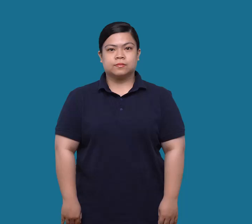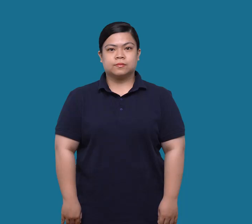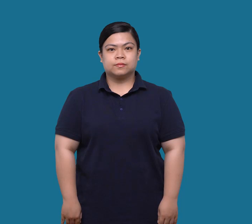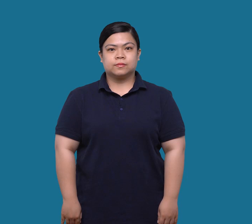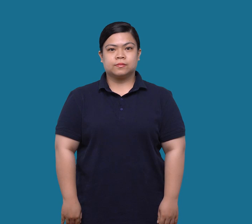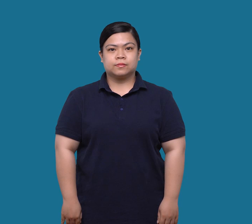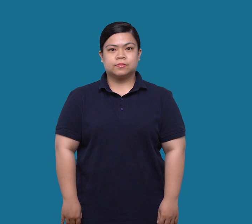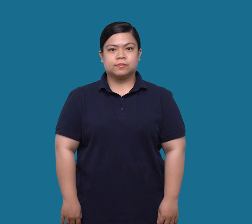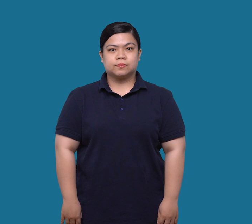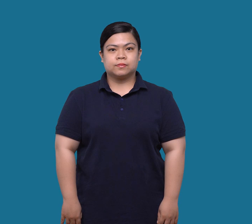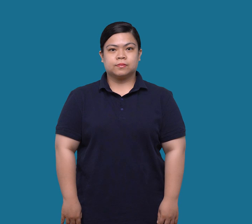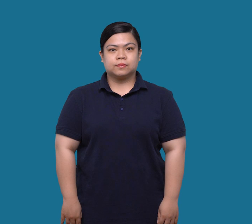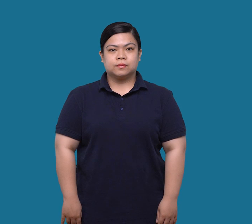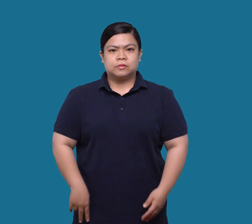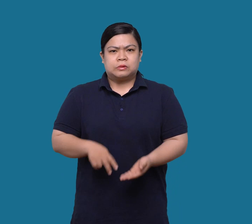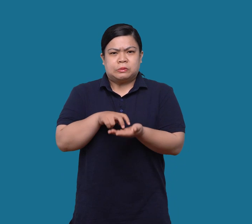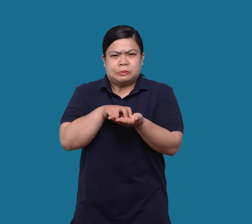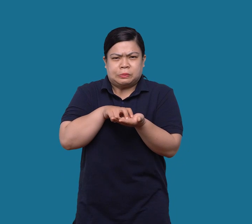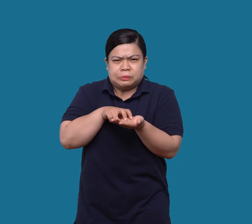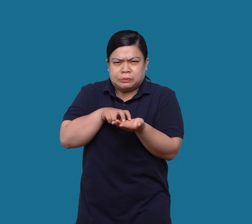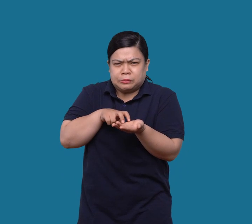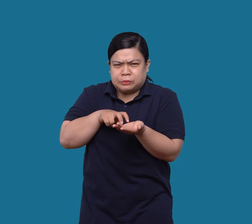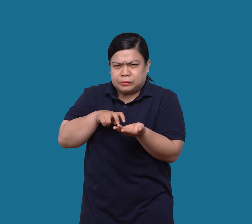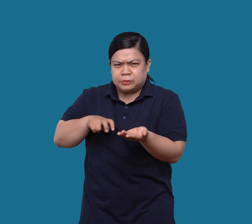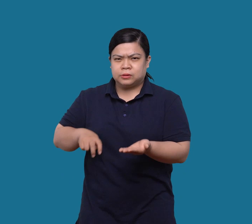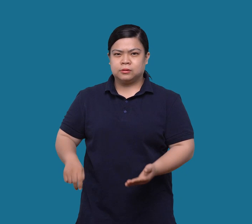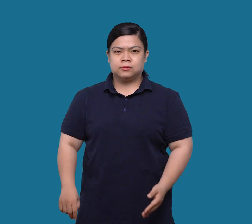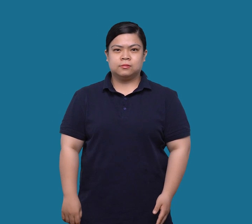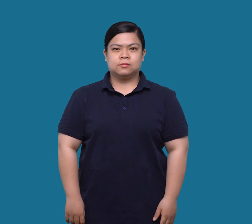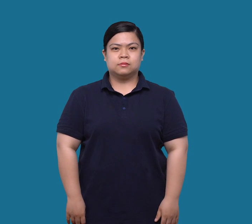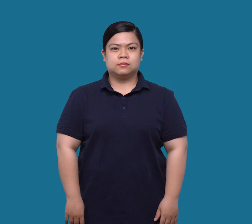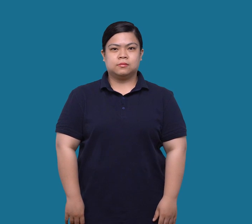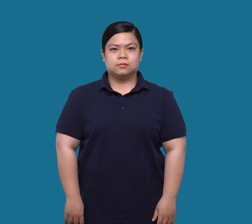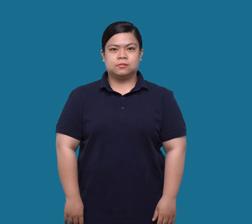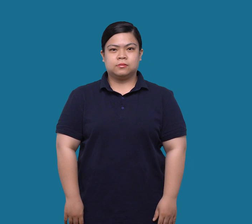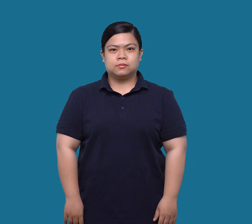nhút nhát